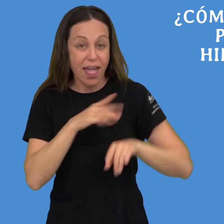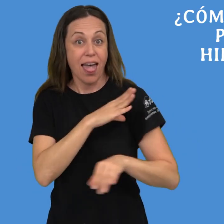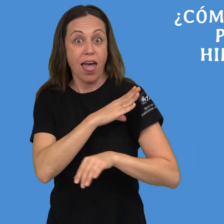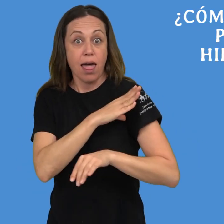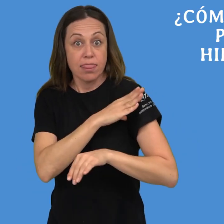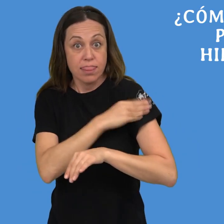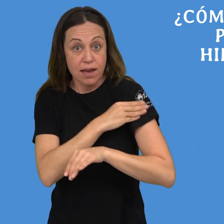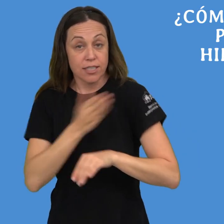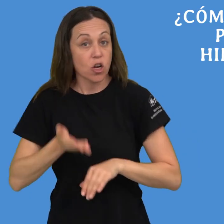tensión